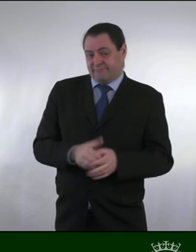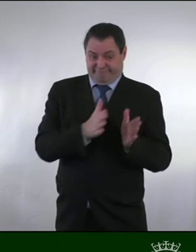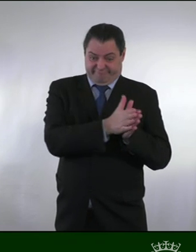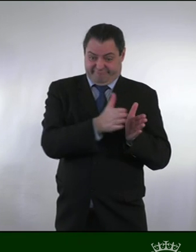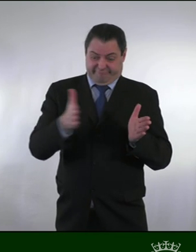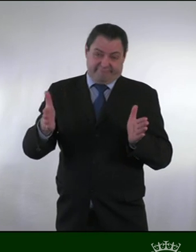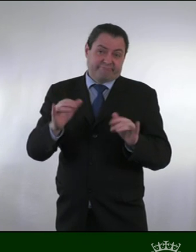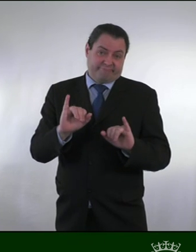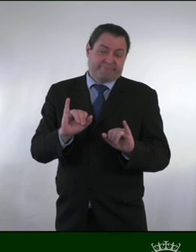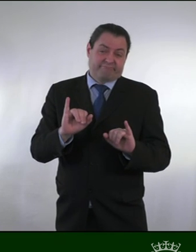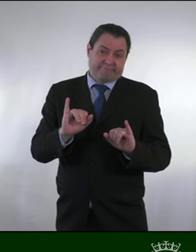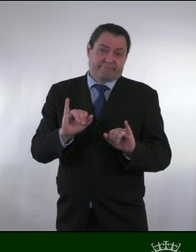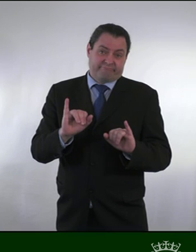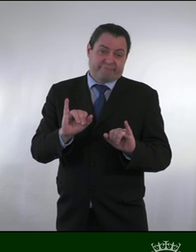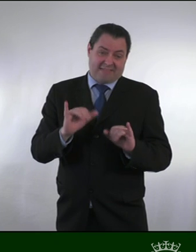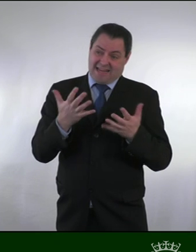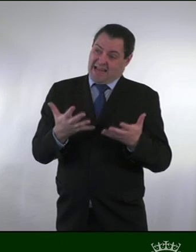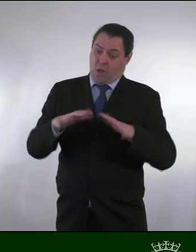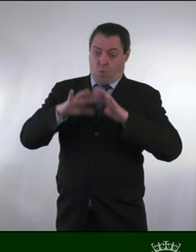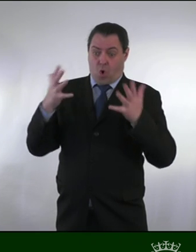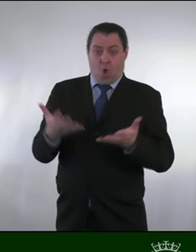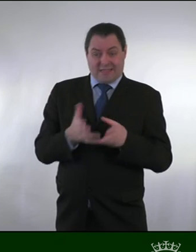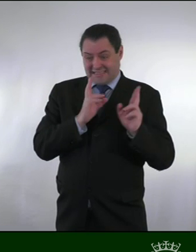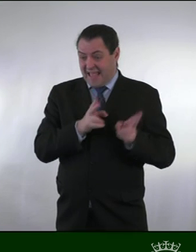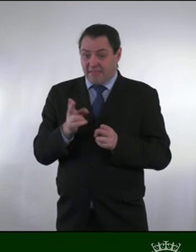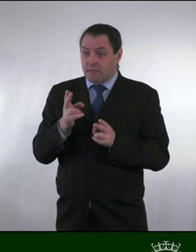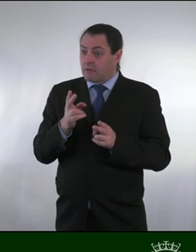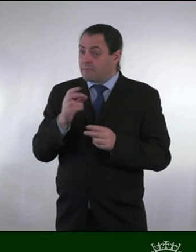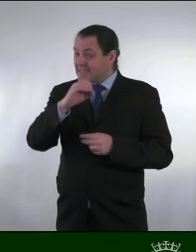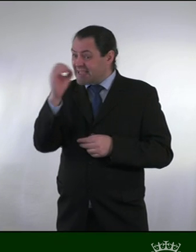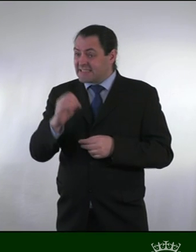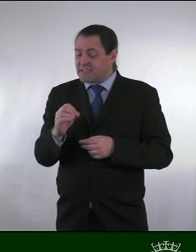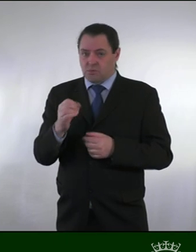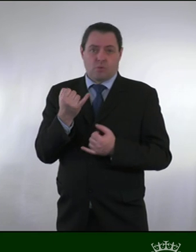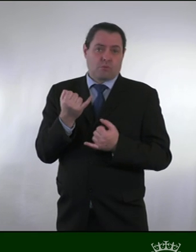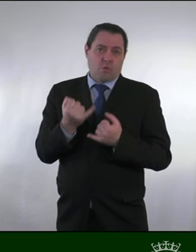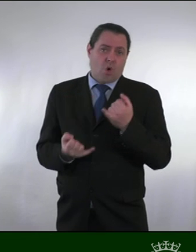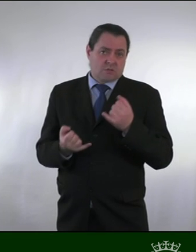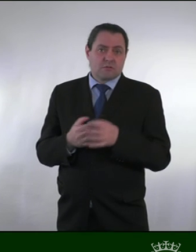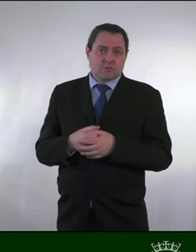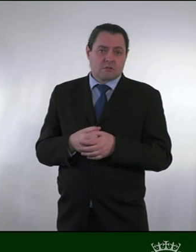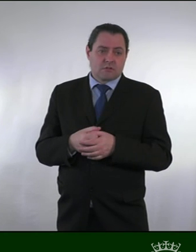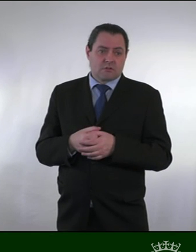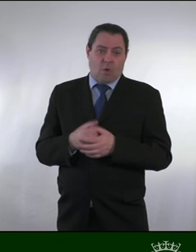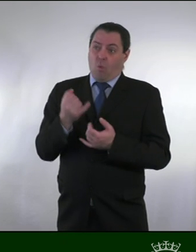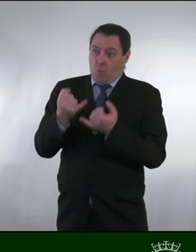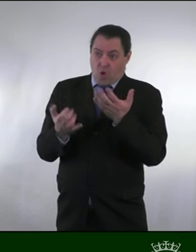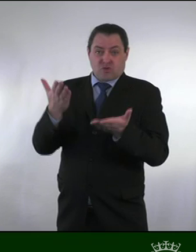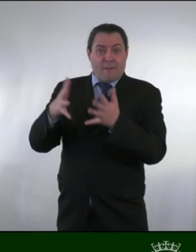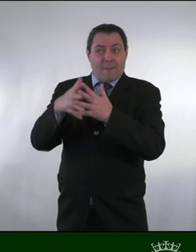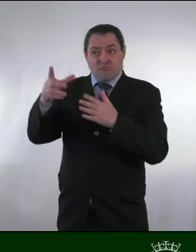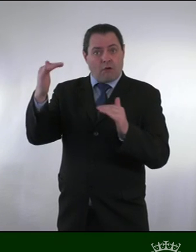The UK now has one of the highest death rates in the world—higher, even, than Trump’s America.